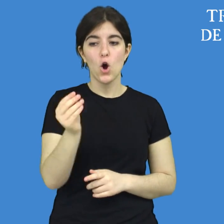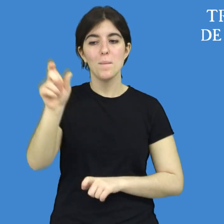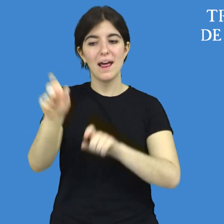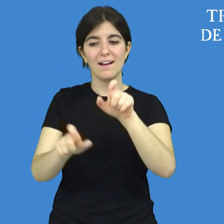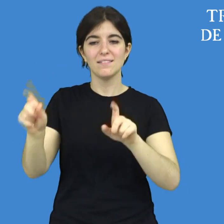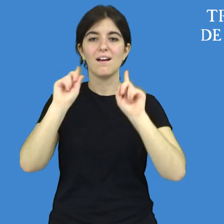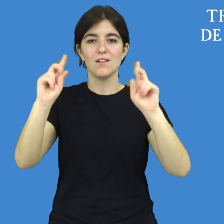persona